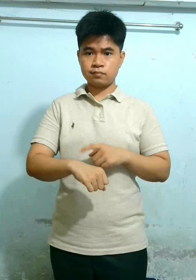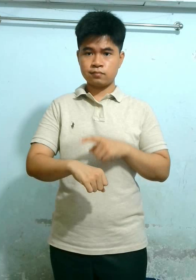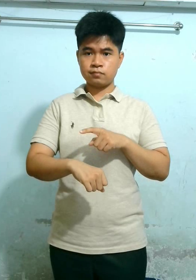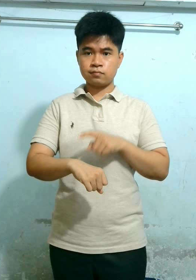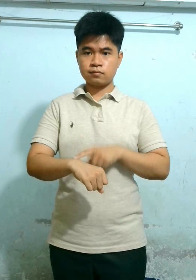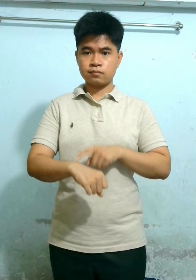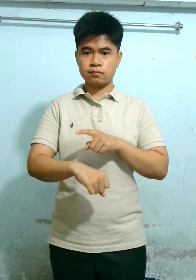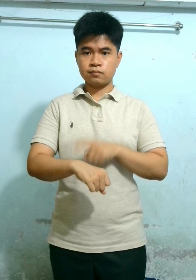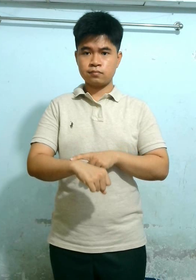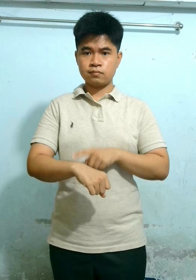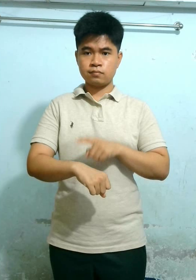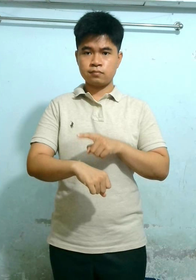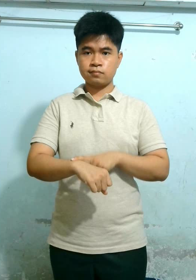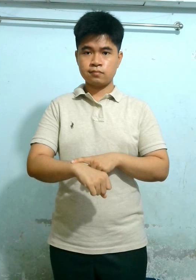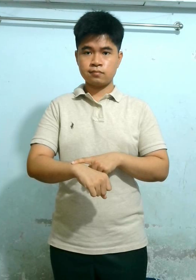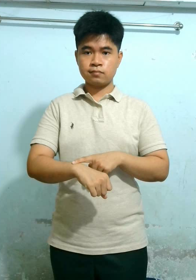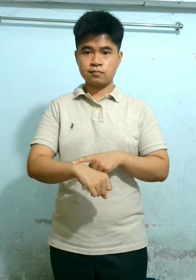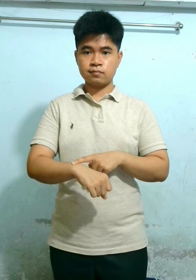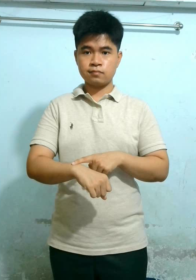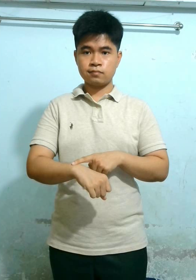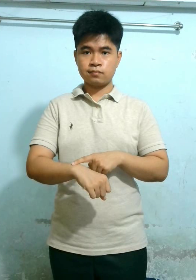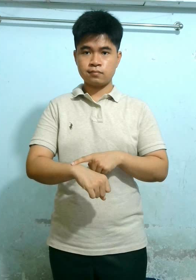gio